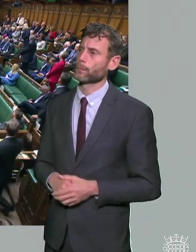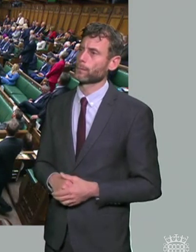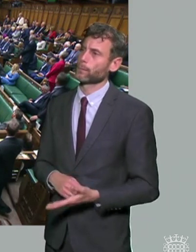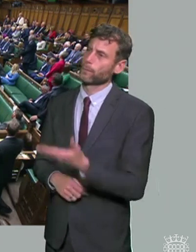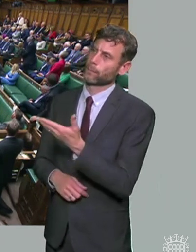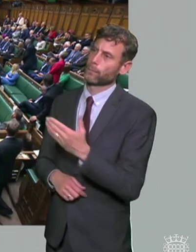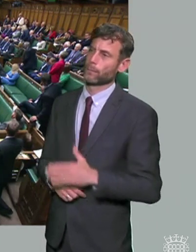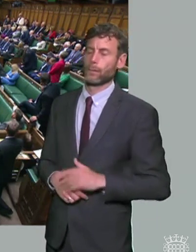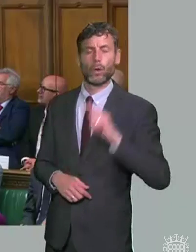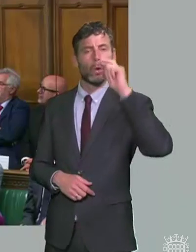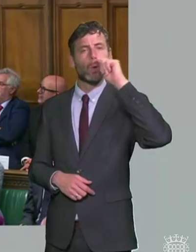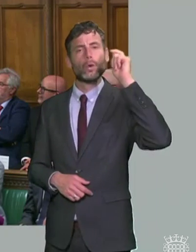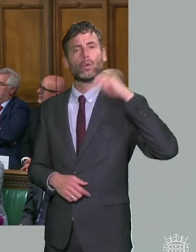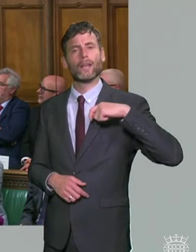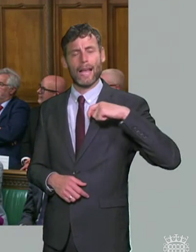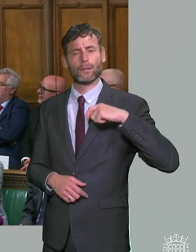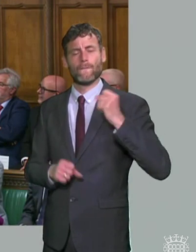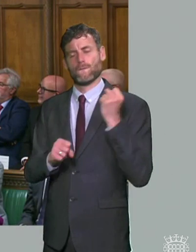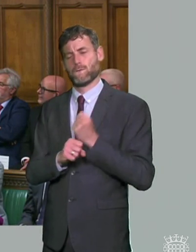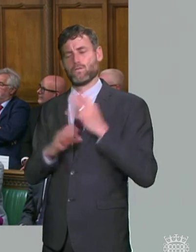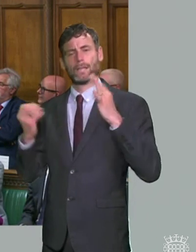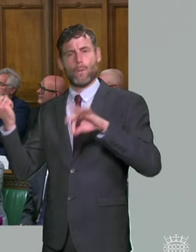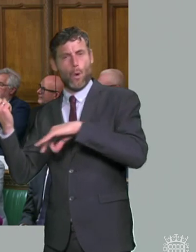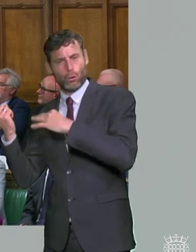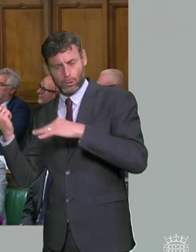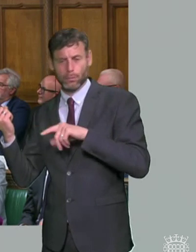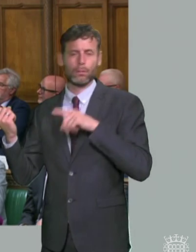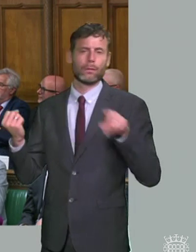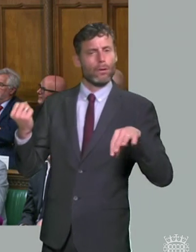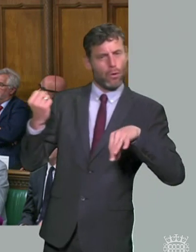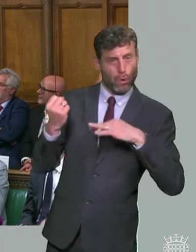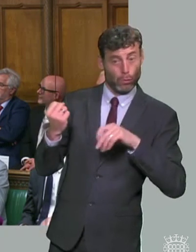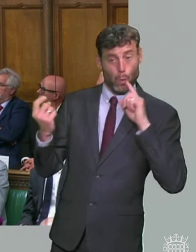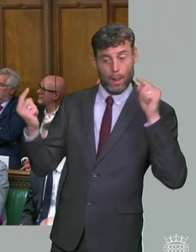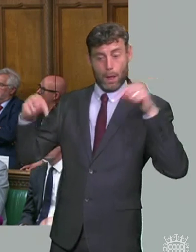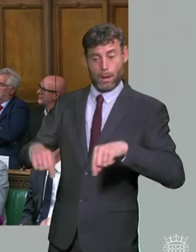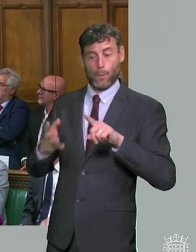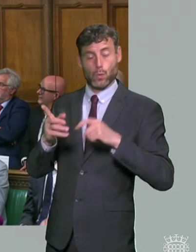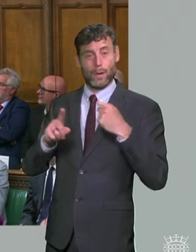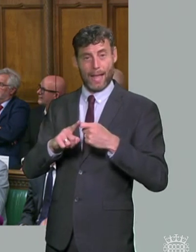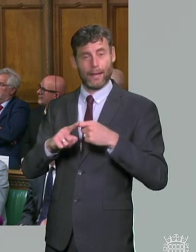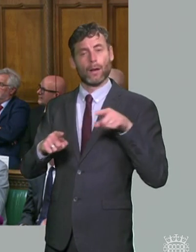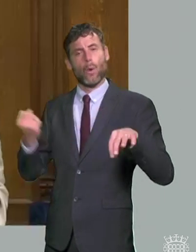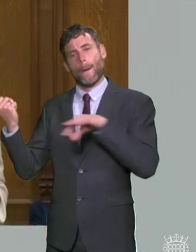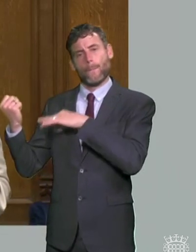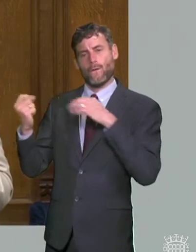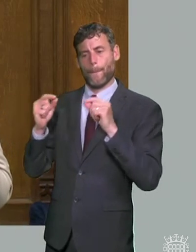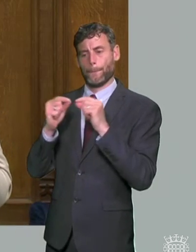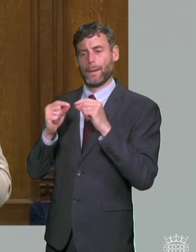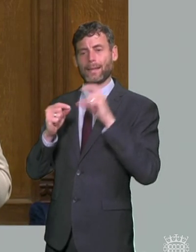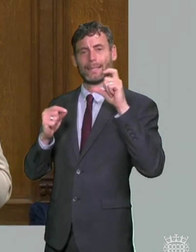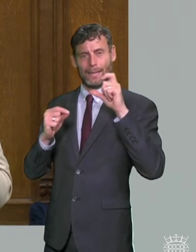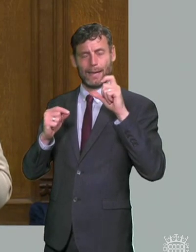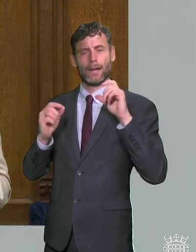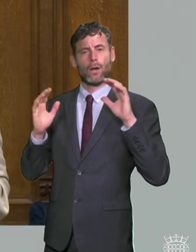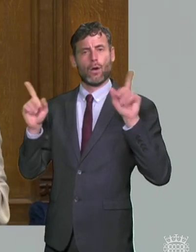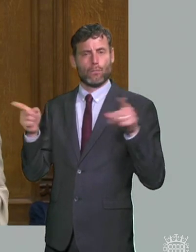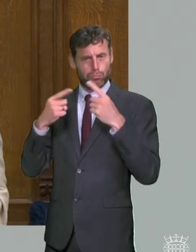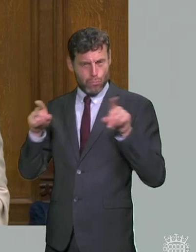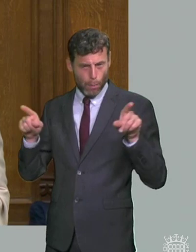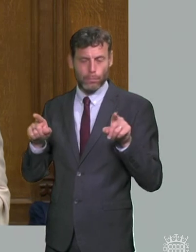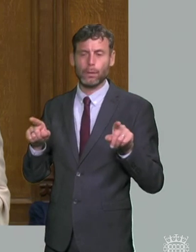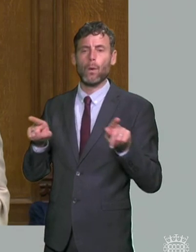The Ukrainian Freedom Orchestra and the Kyiv Symphony Orchestra are due to visit the UK this summer to perform at the BBC Proms, the Edinburgh Festival and other venues.